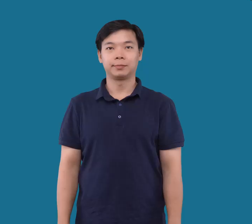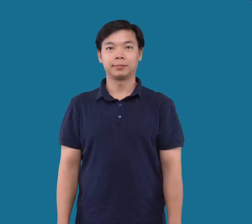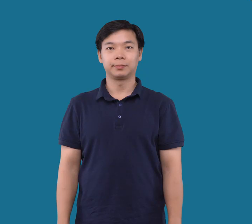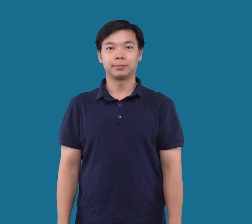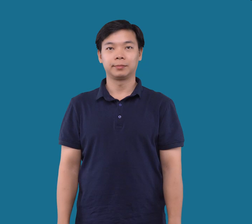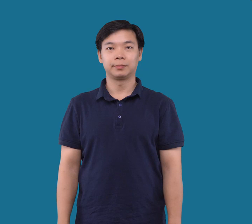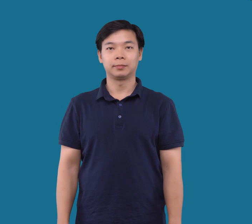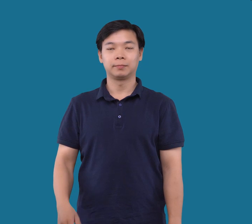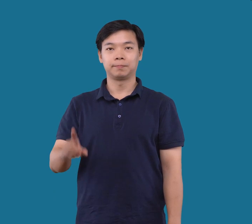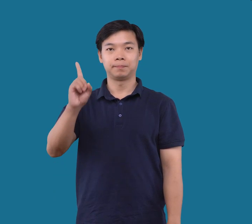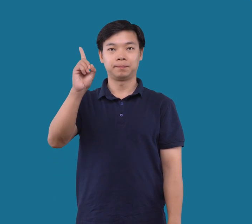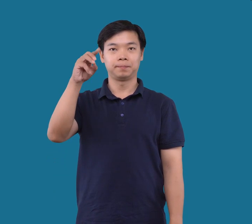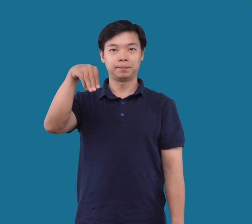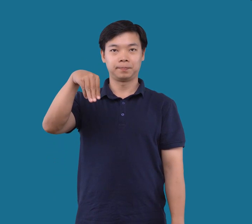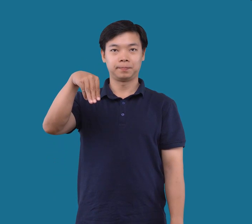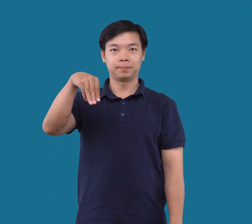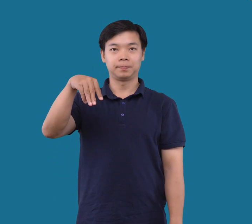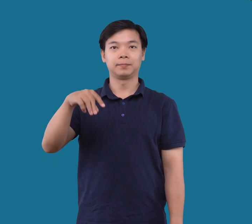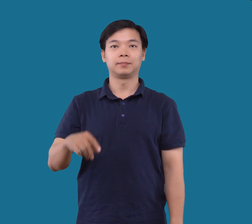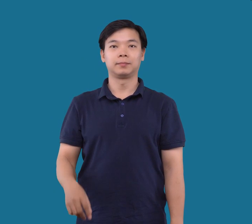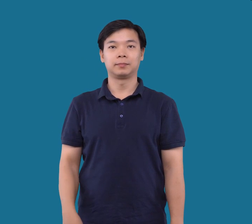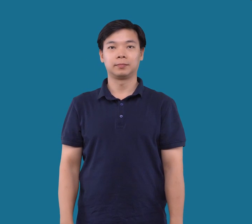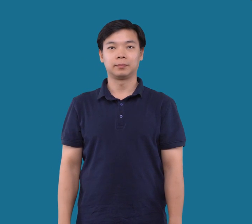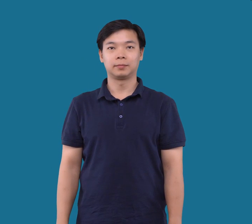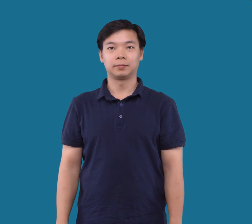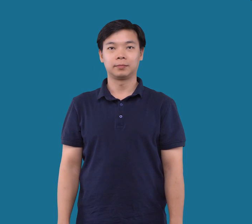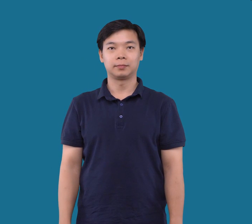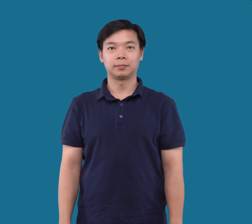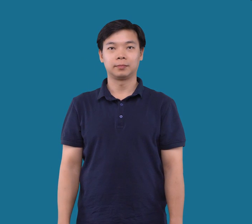đề-xi-mét (dm)